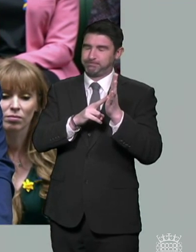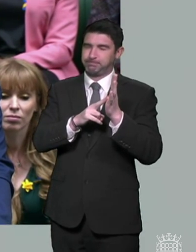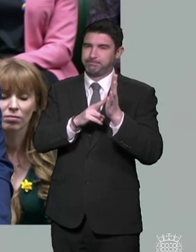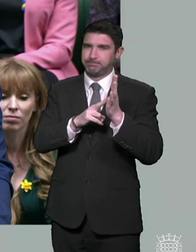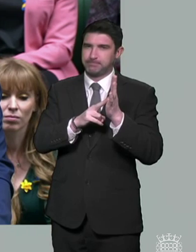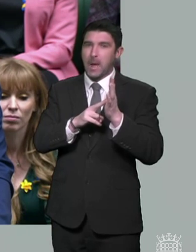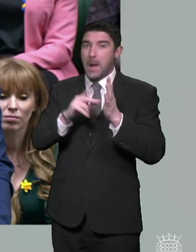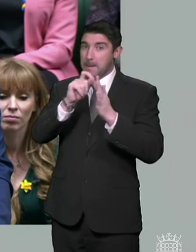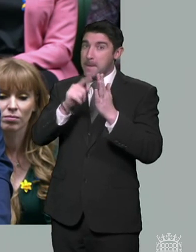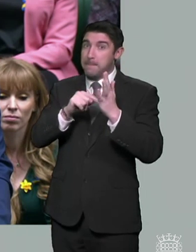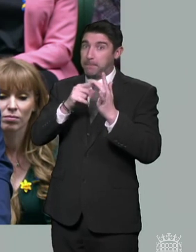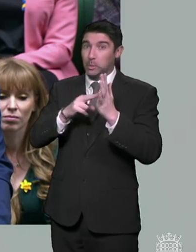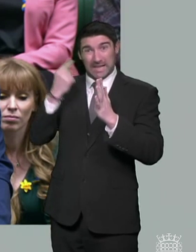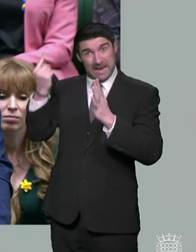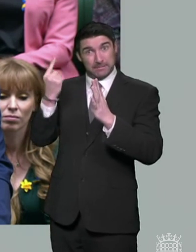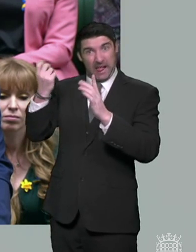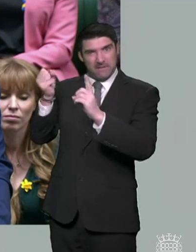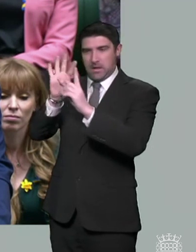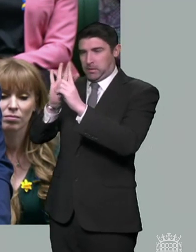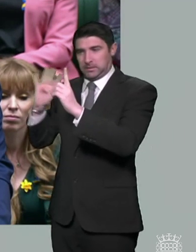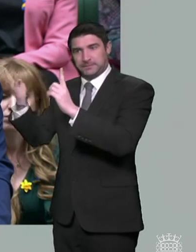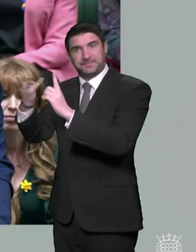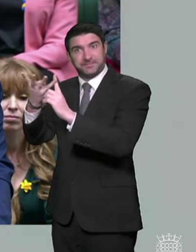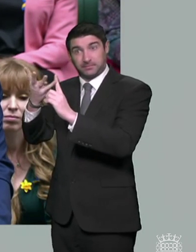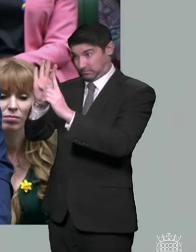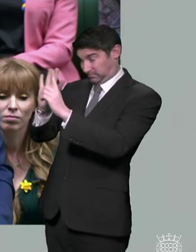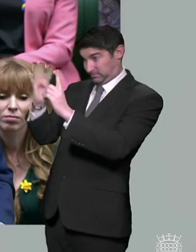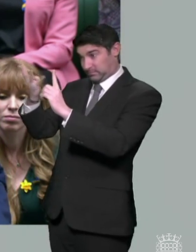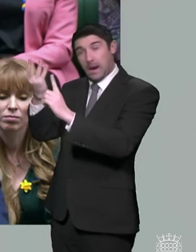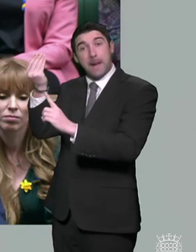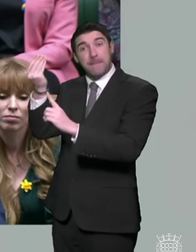Putin thinks that we are too corrupted to do the right thing and put an end to it.